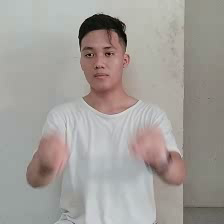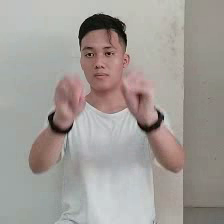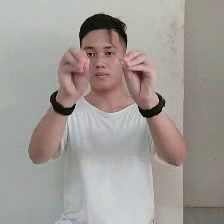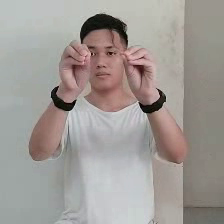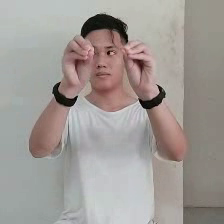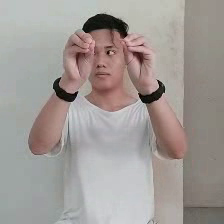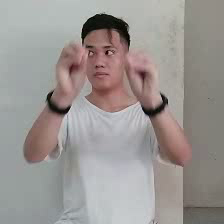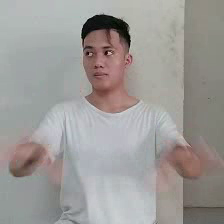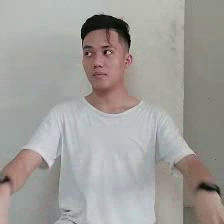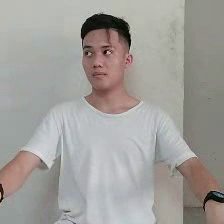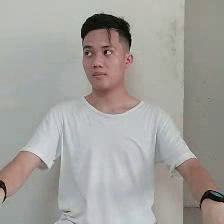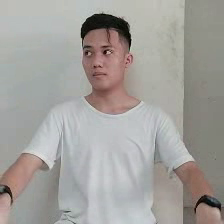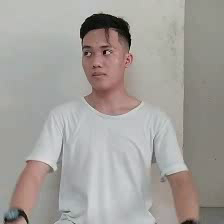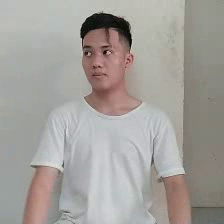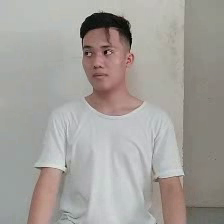Thất lạc